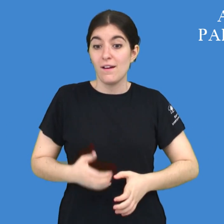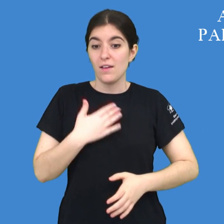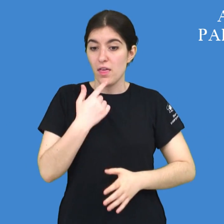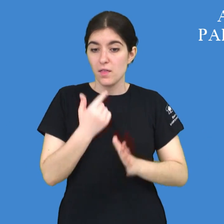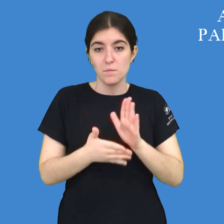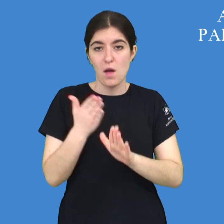querer decir